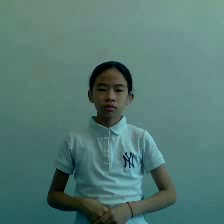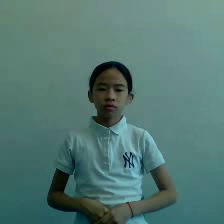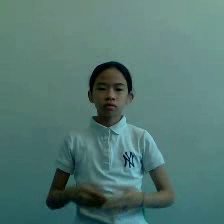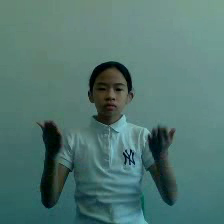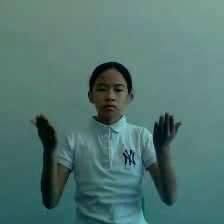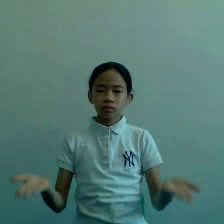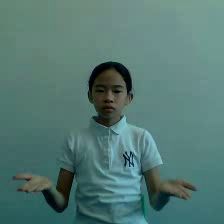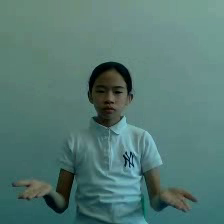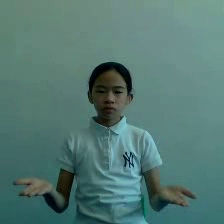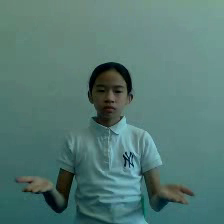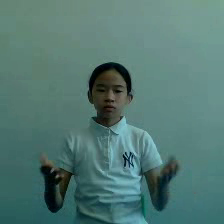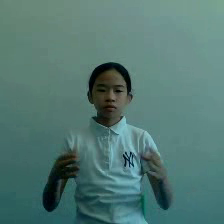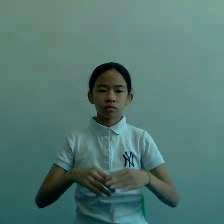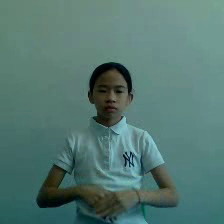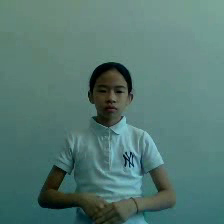Hôm nay